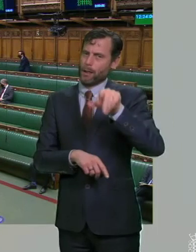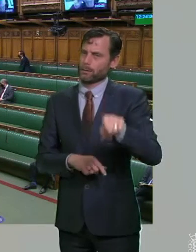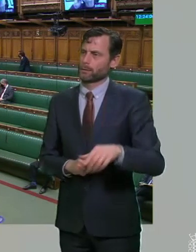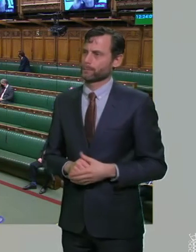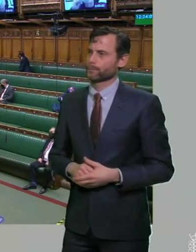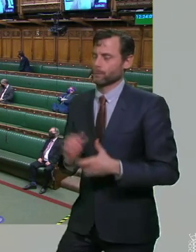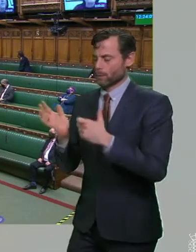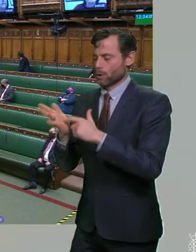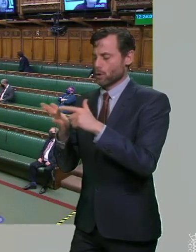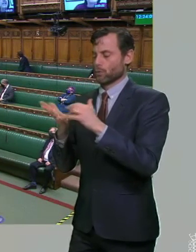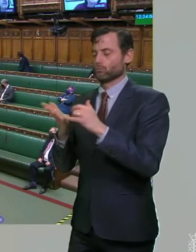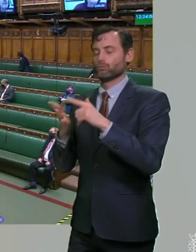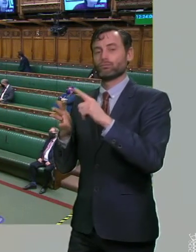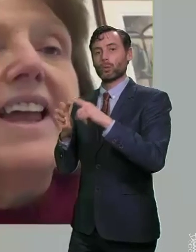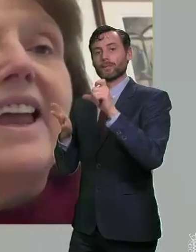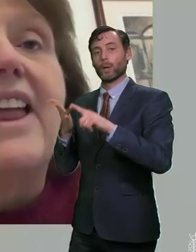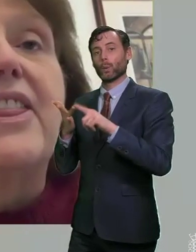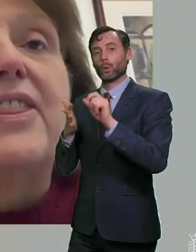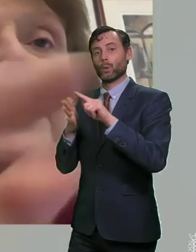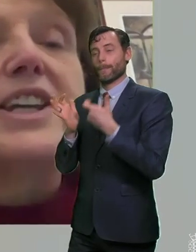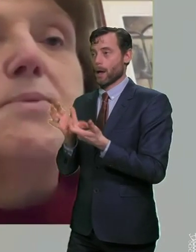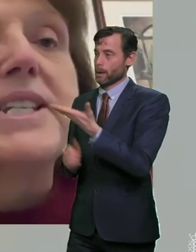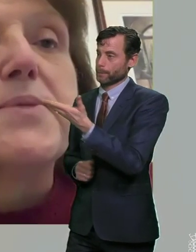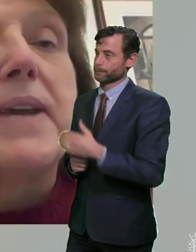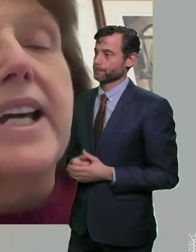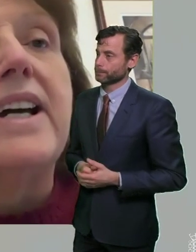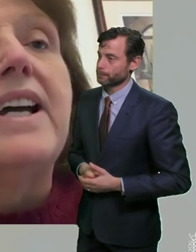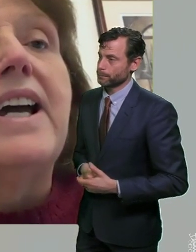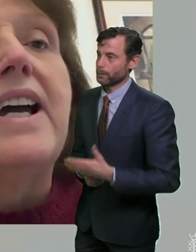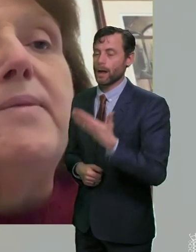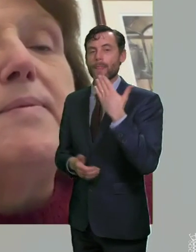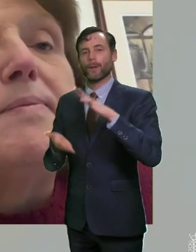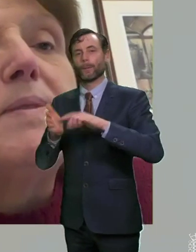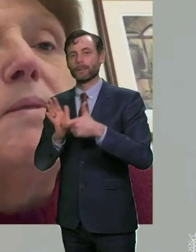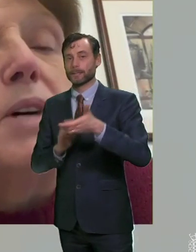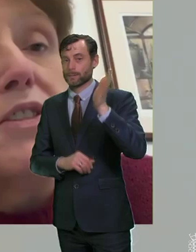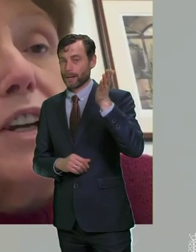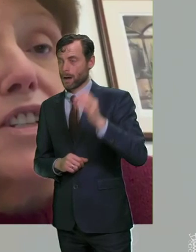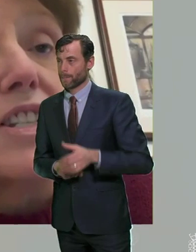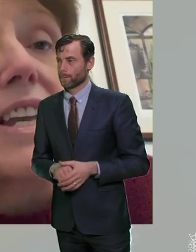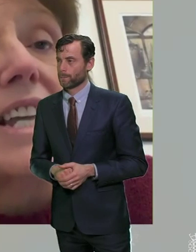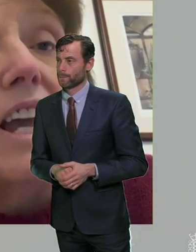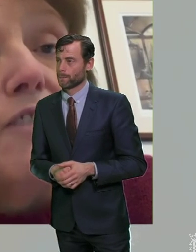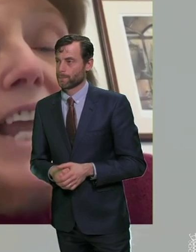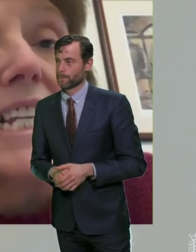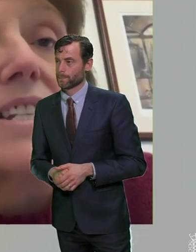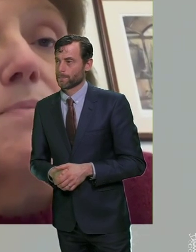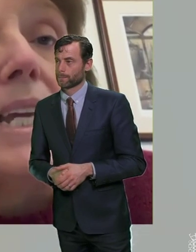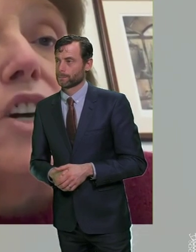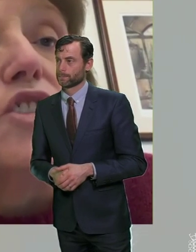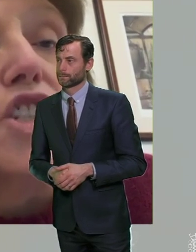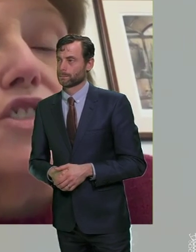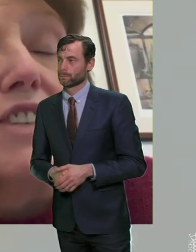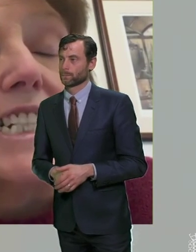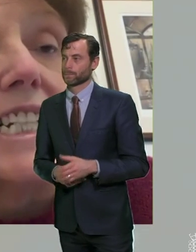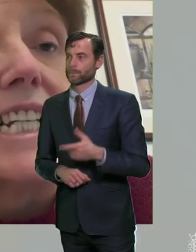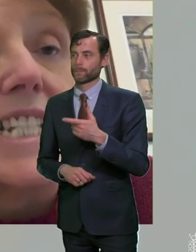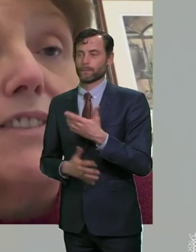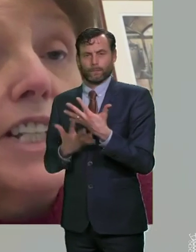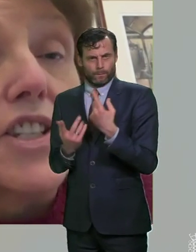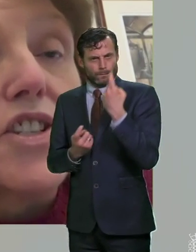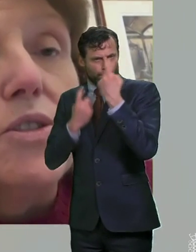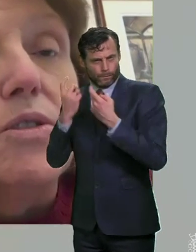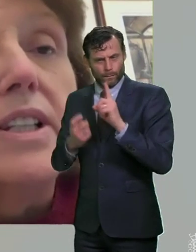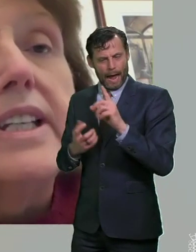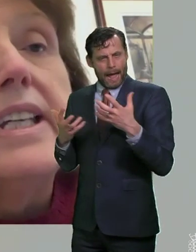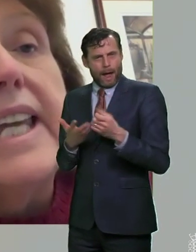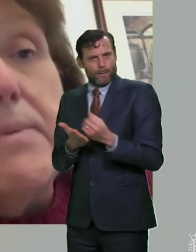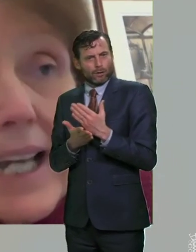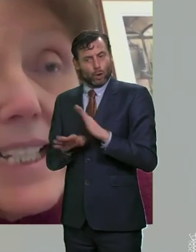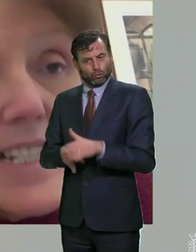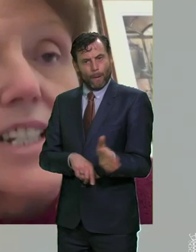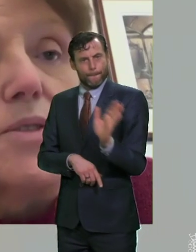Rosie CooperThere has been much focus of late on children returning safely to school.